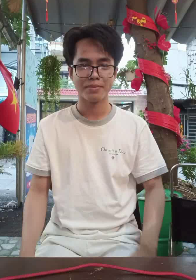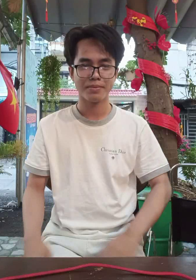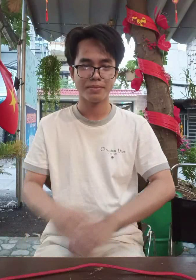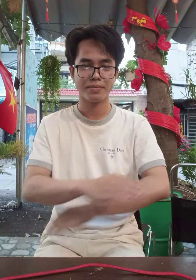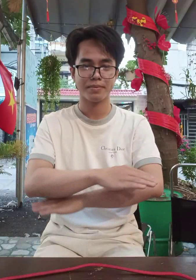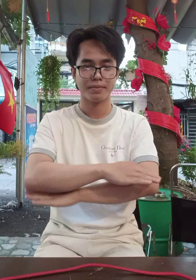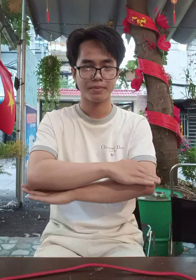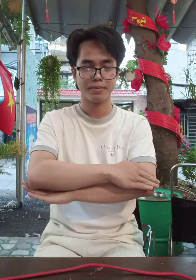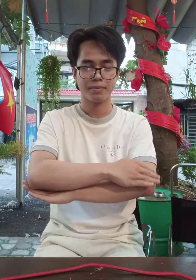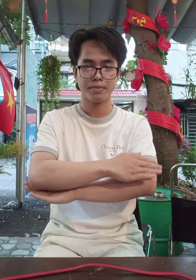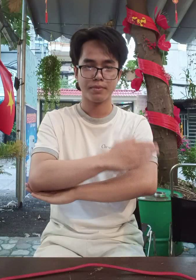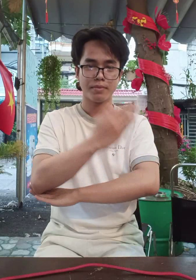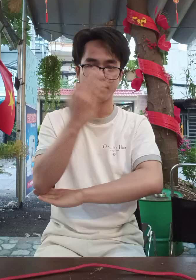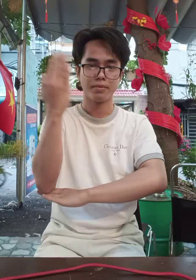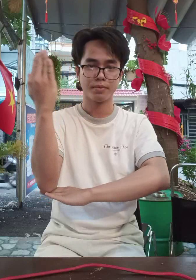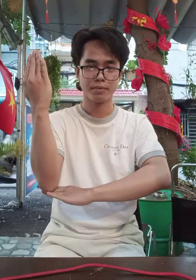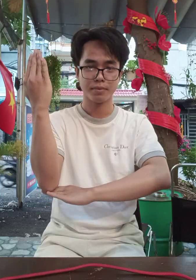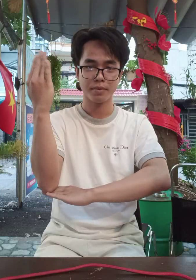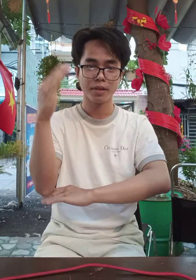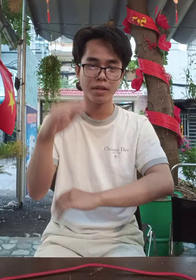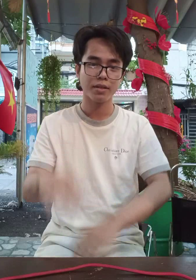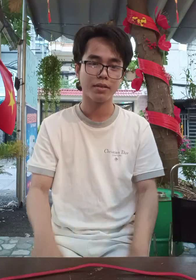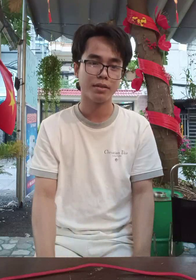buoi sang